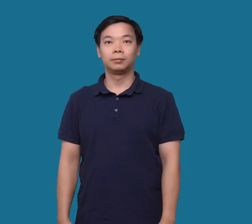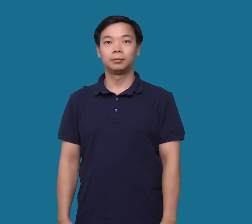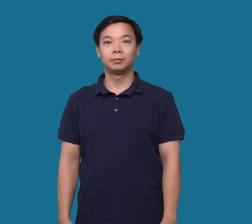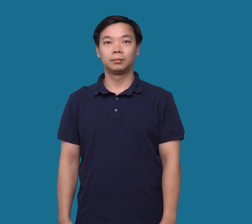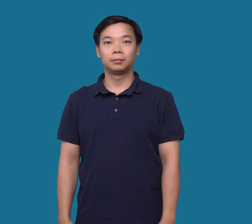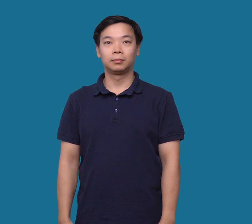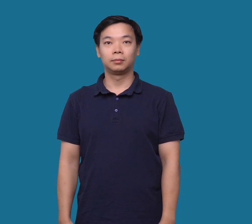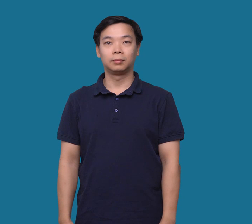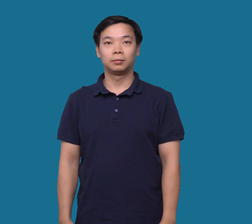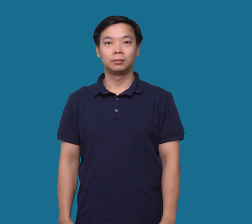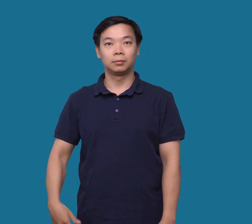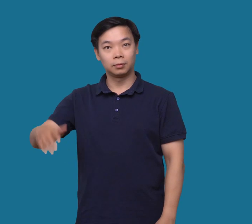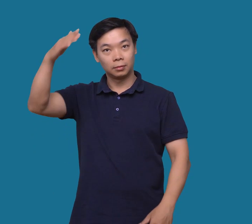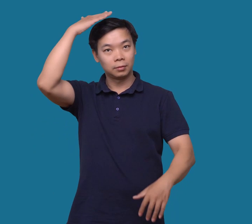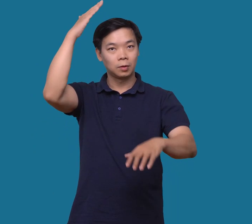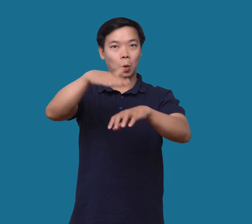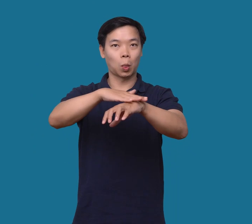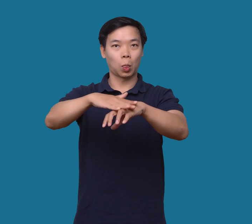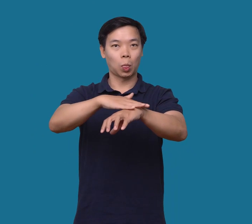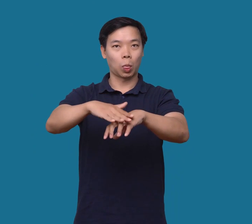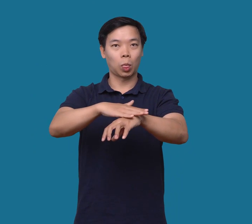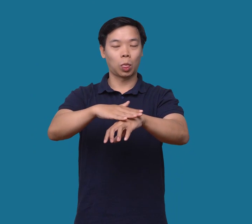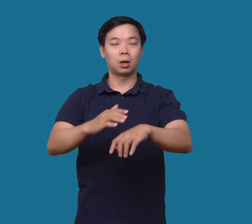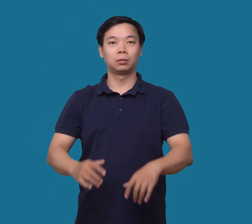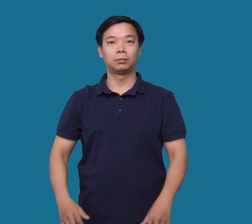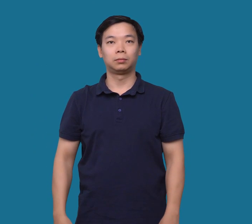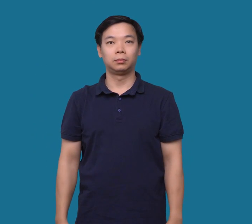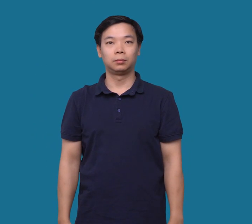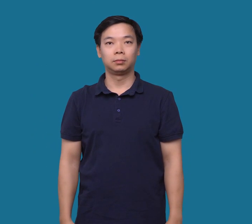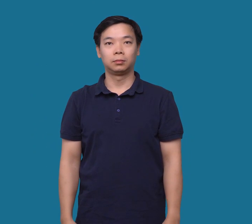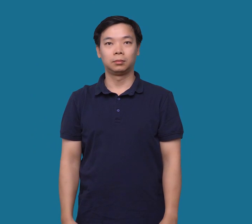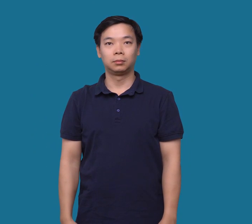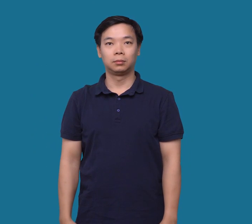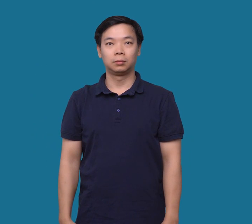trọc đầu